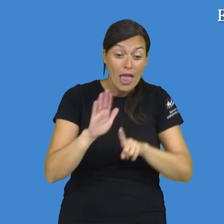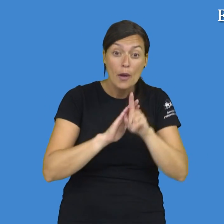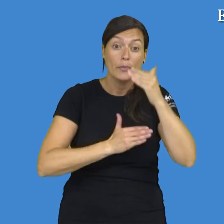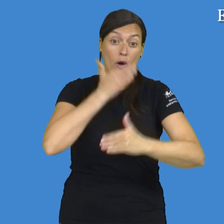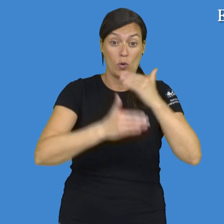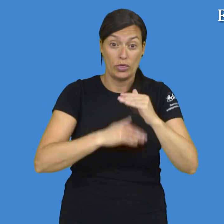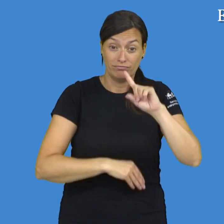superior